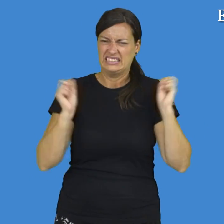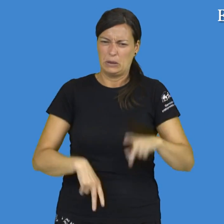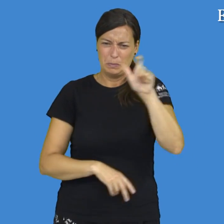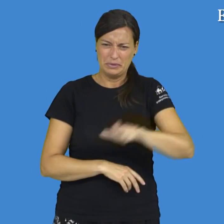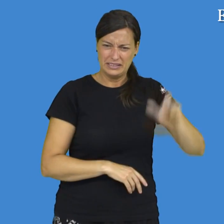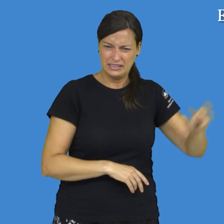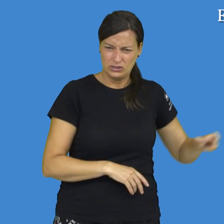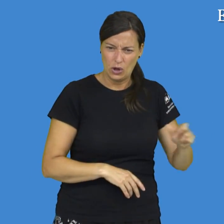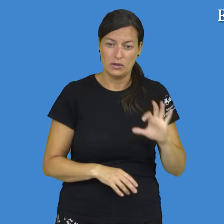persona